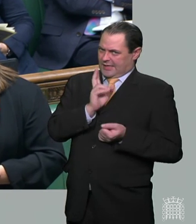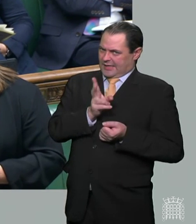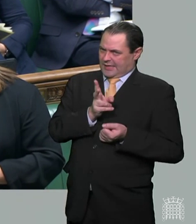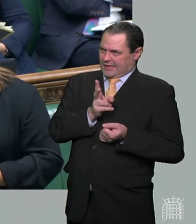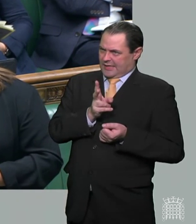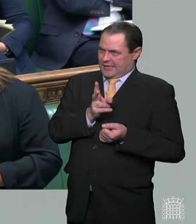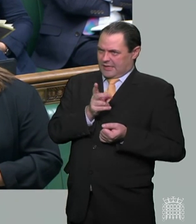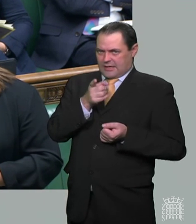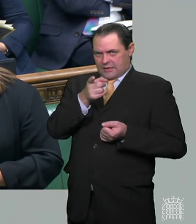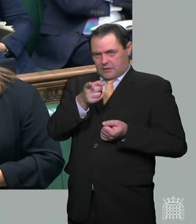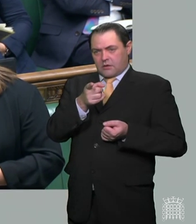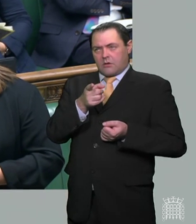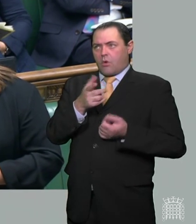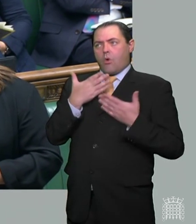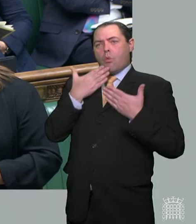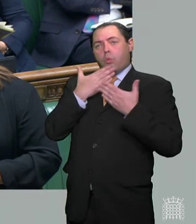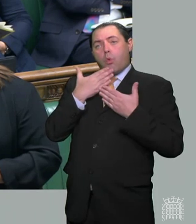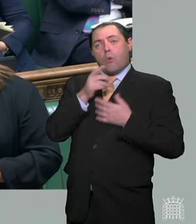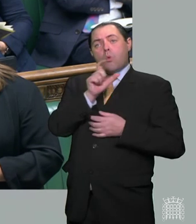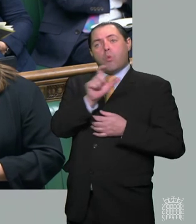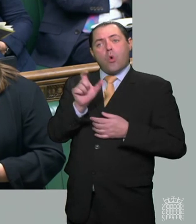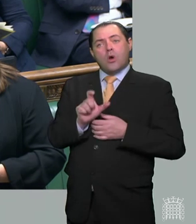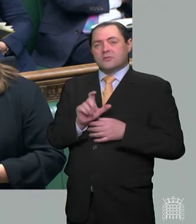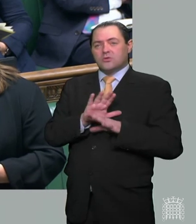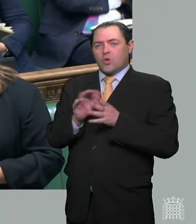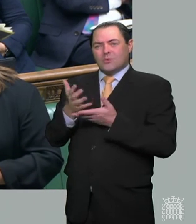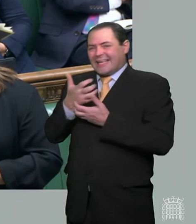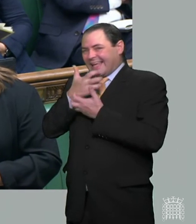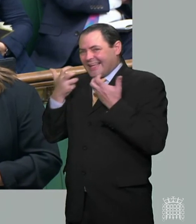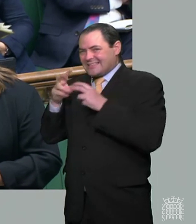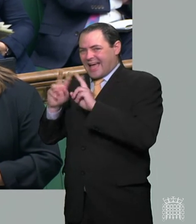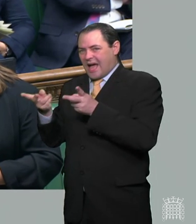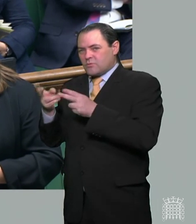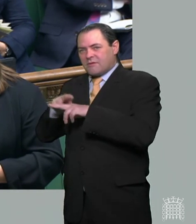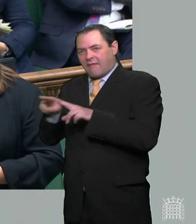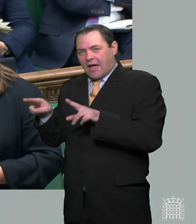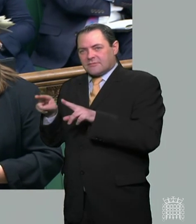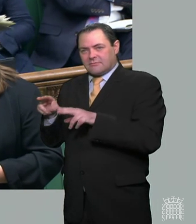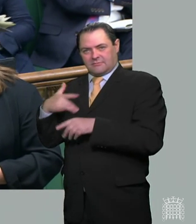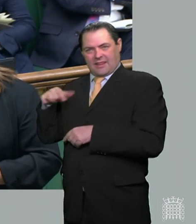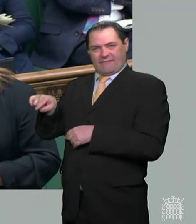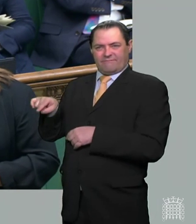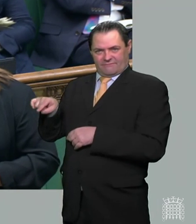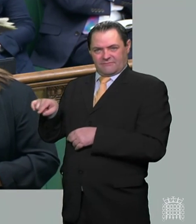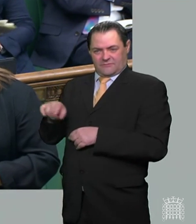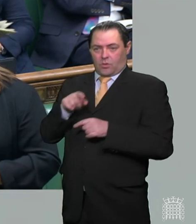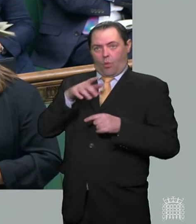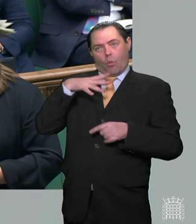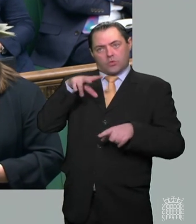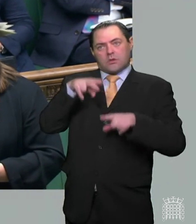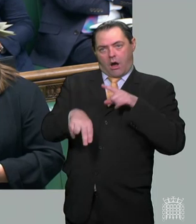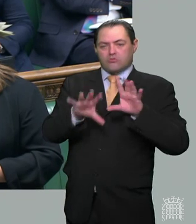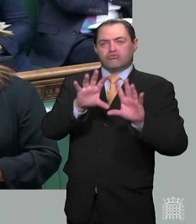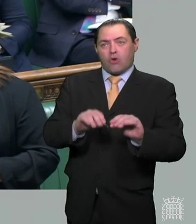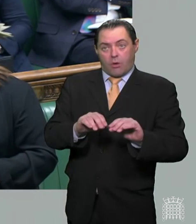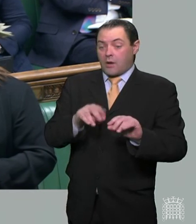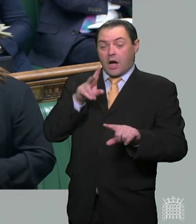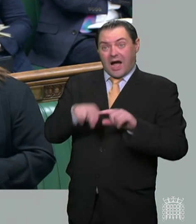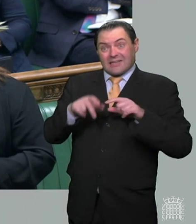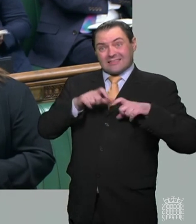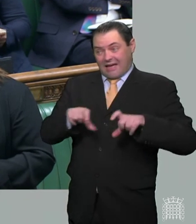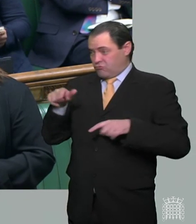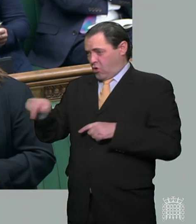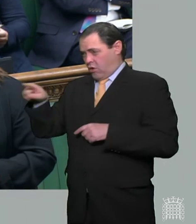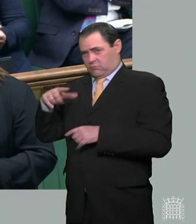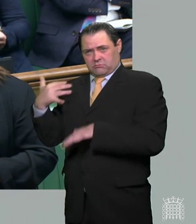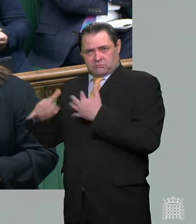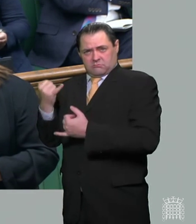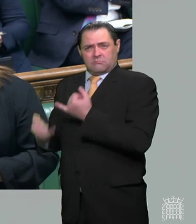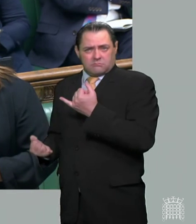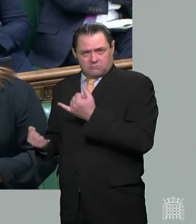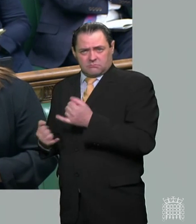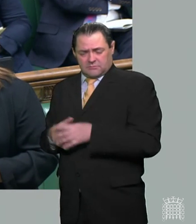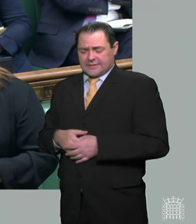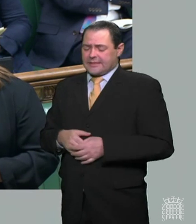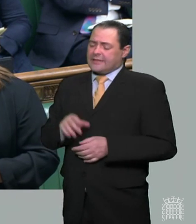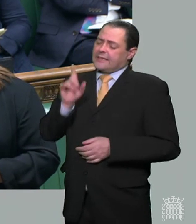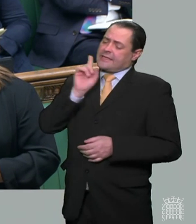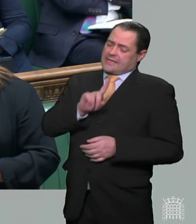I have to say to him: warm words do not heat homes, and unless these Tory cuts are reversed, we will see even more families pushed into hardship and crisis.